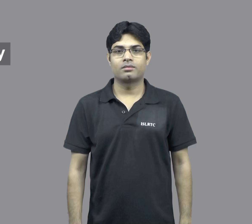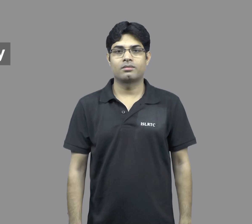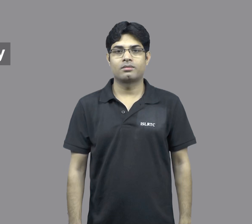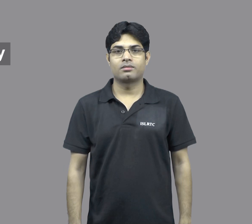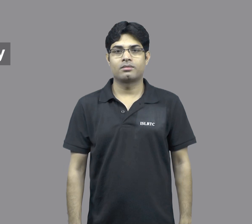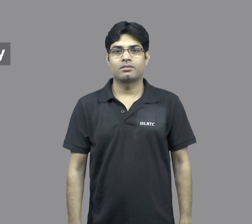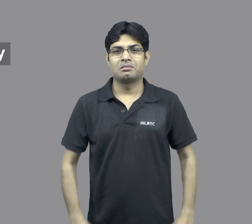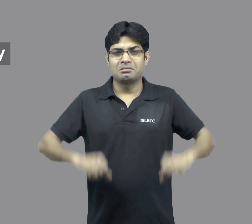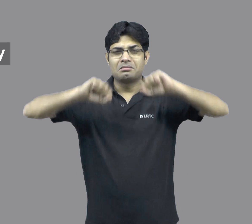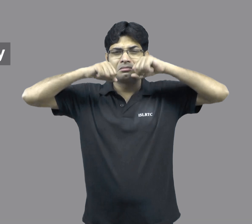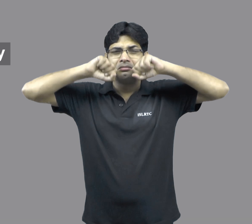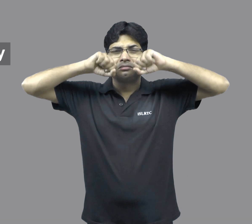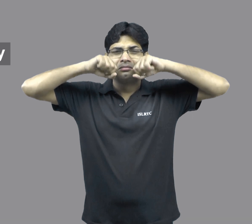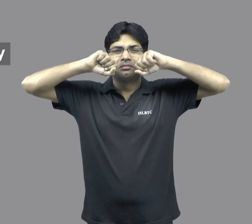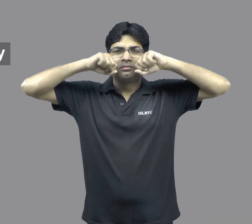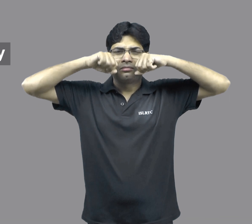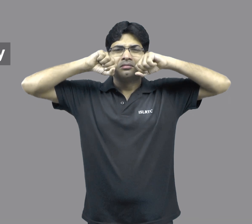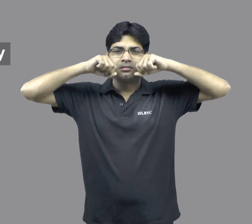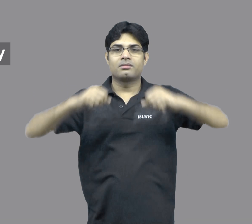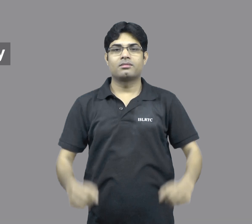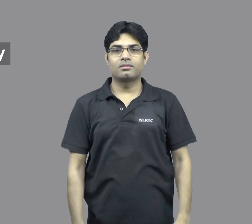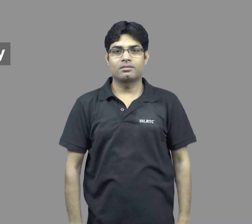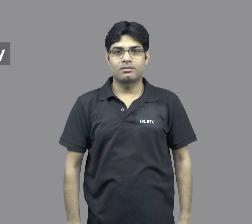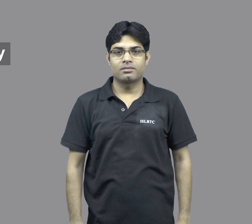Cry Sob